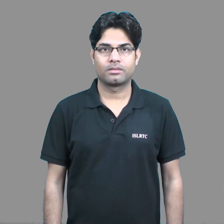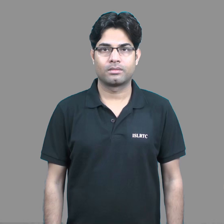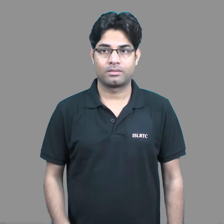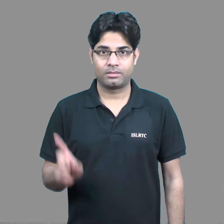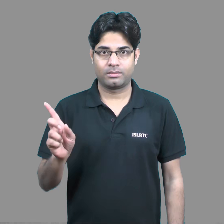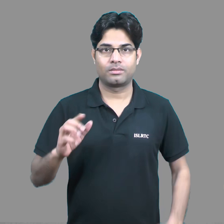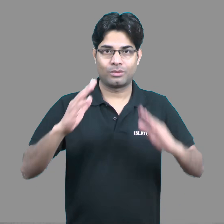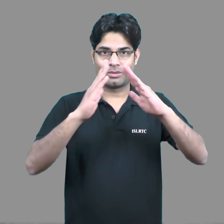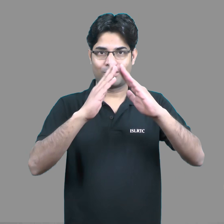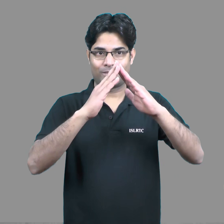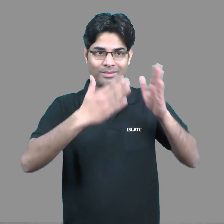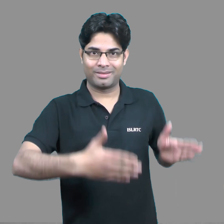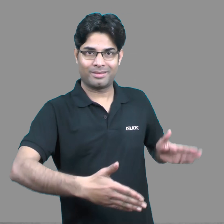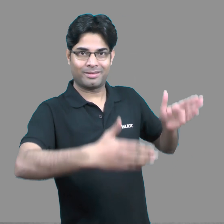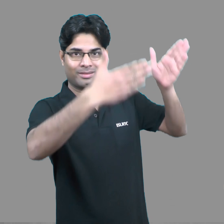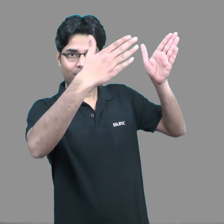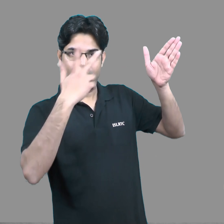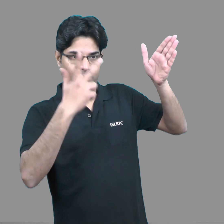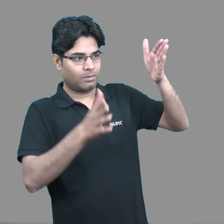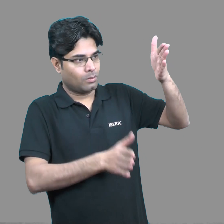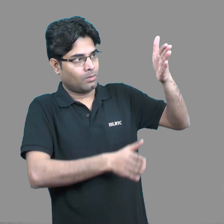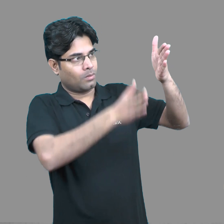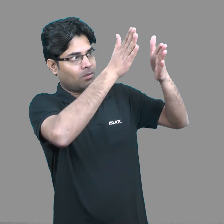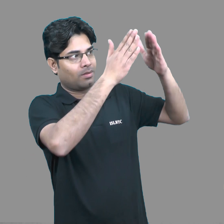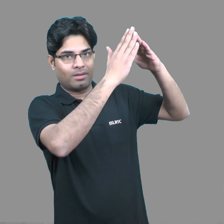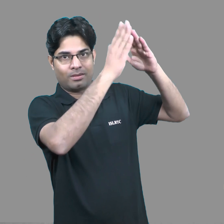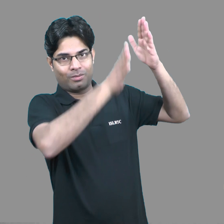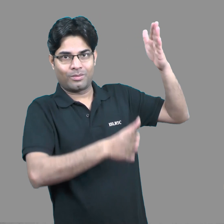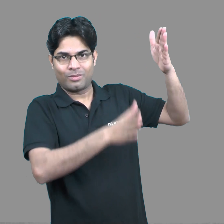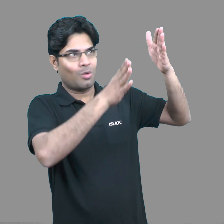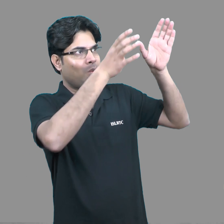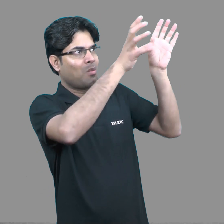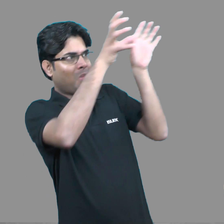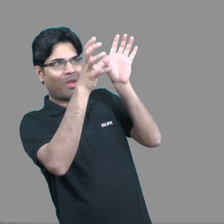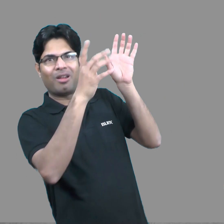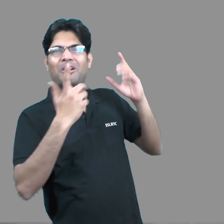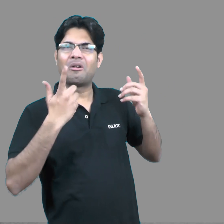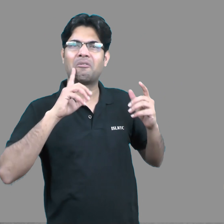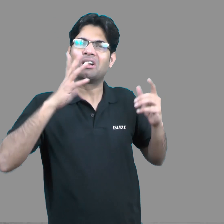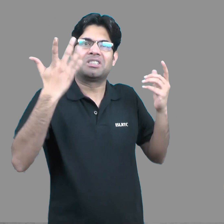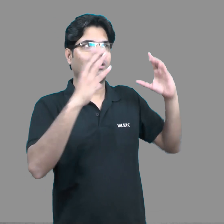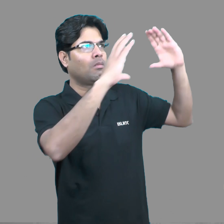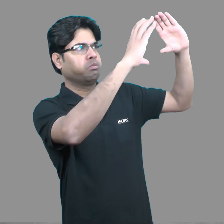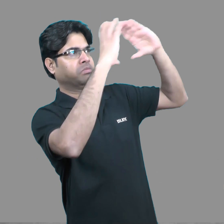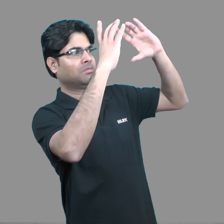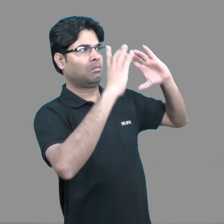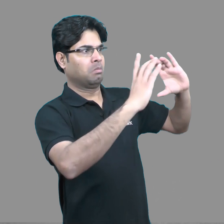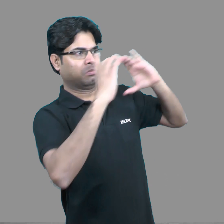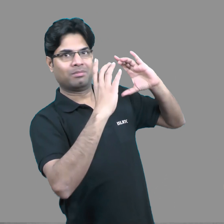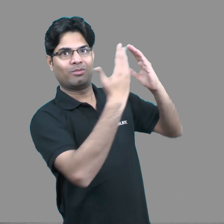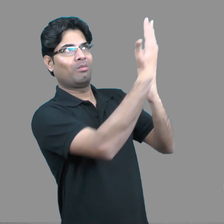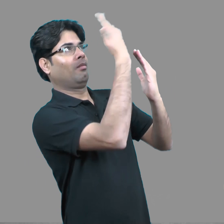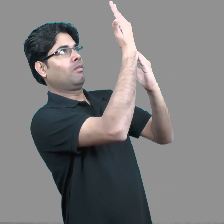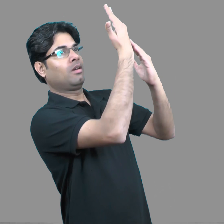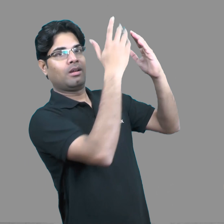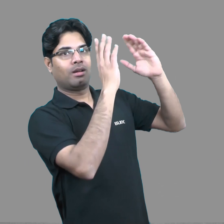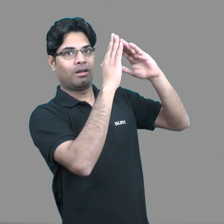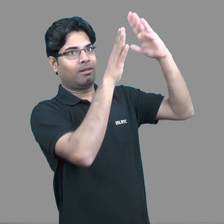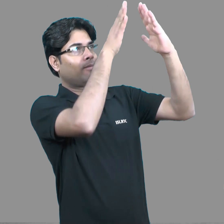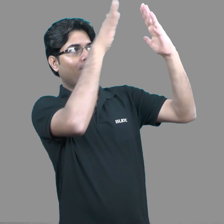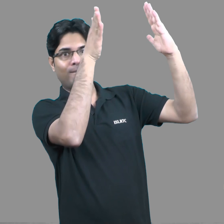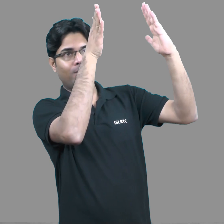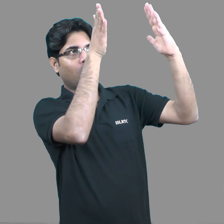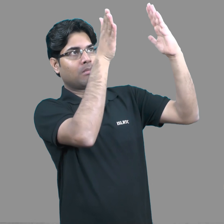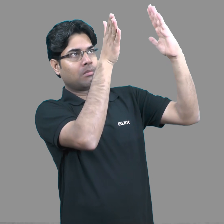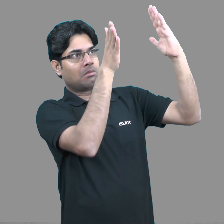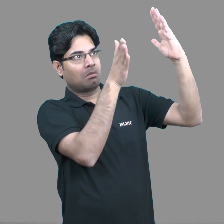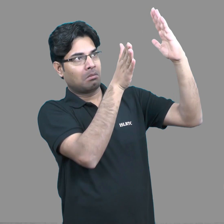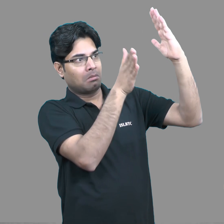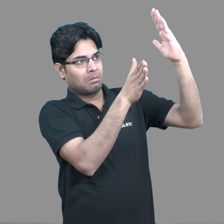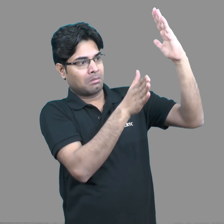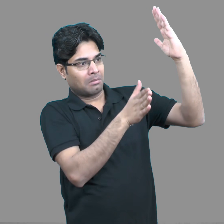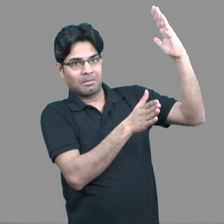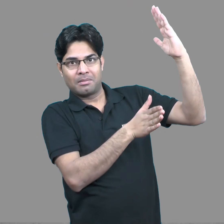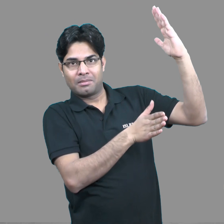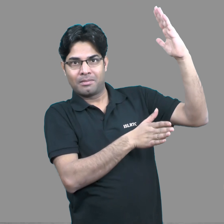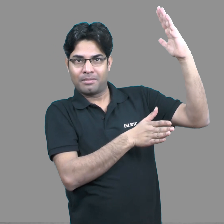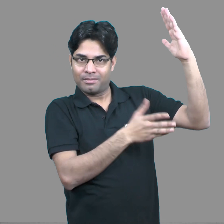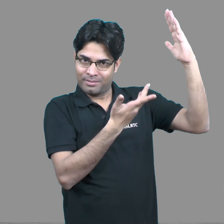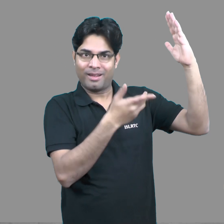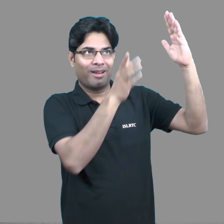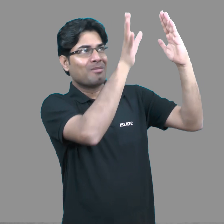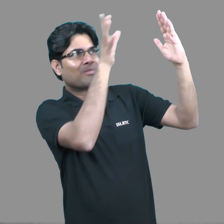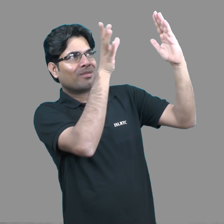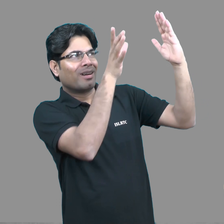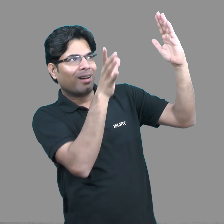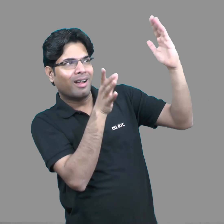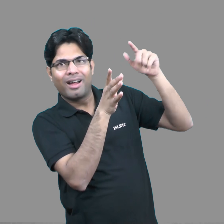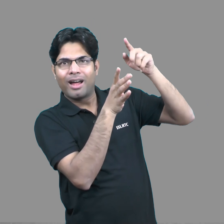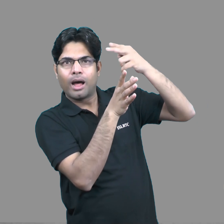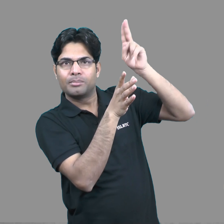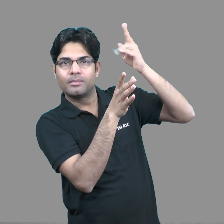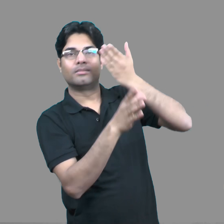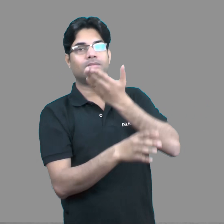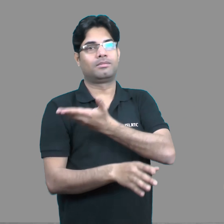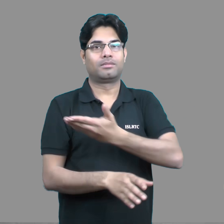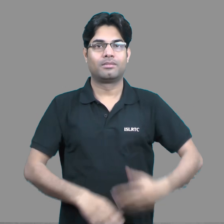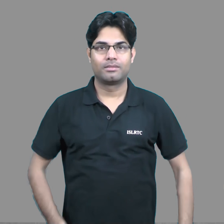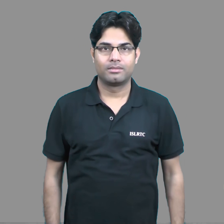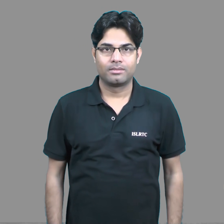Elevation